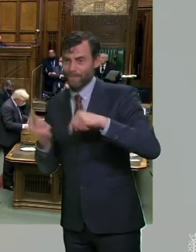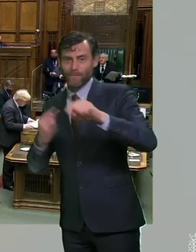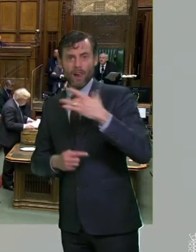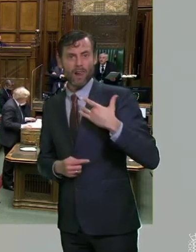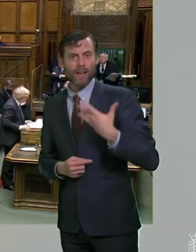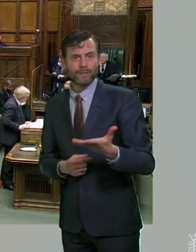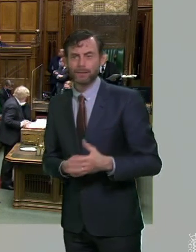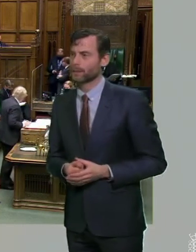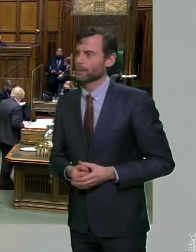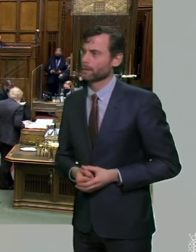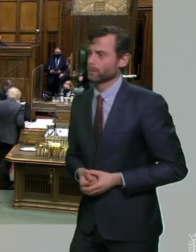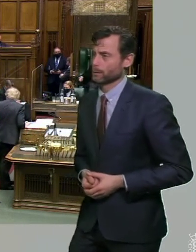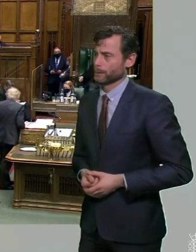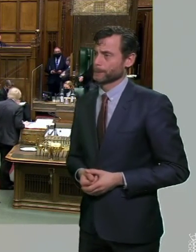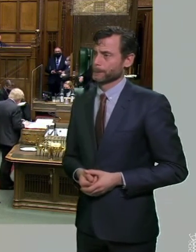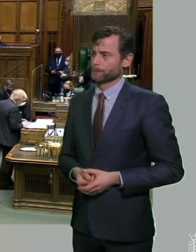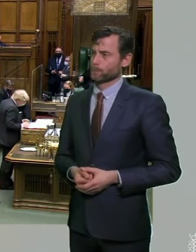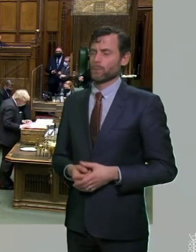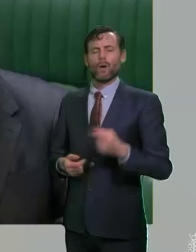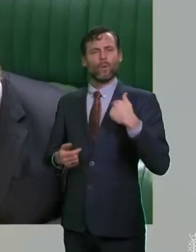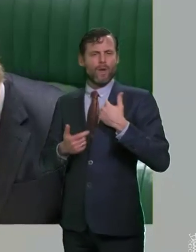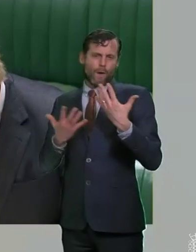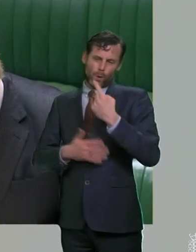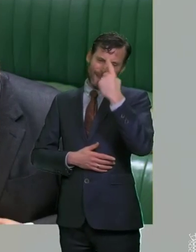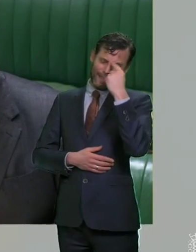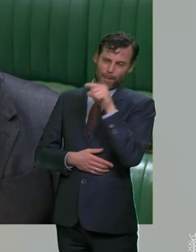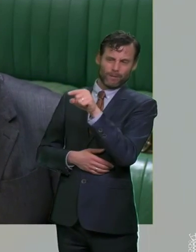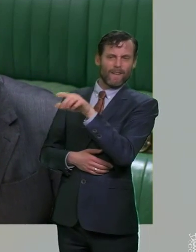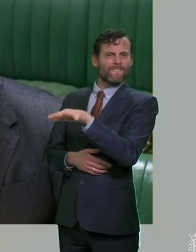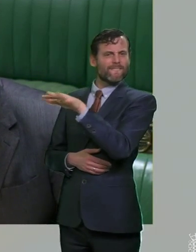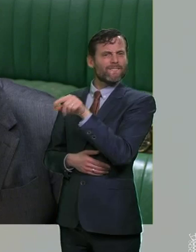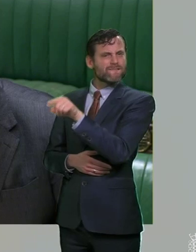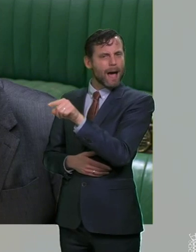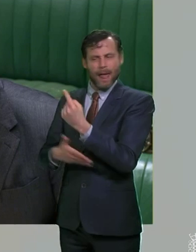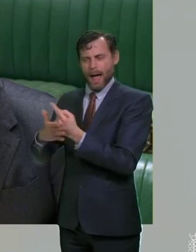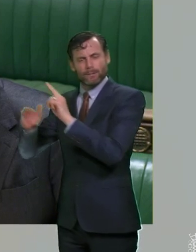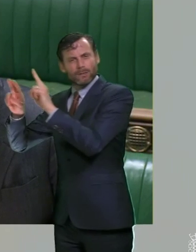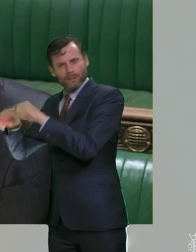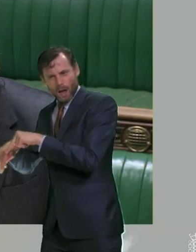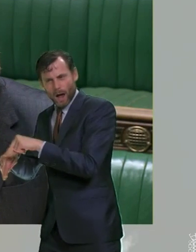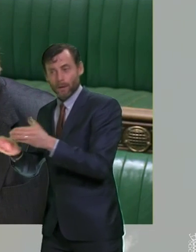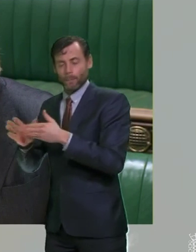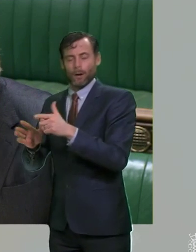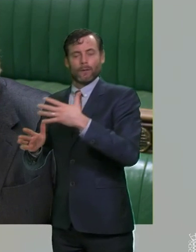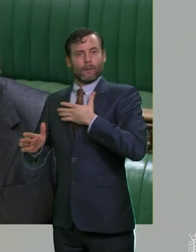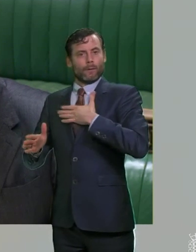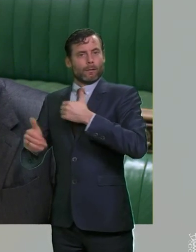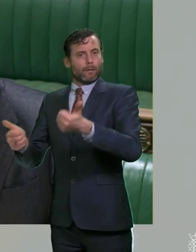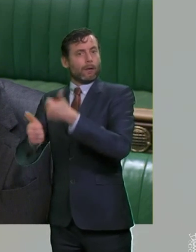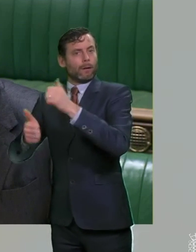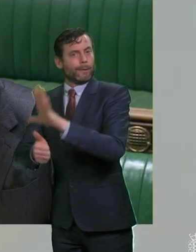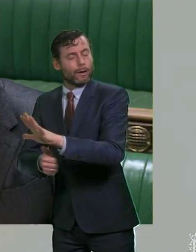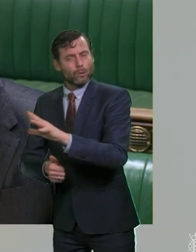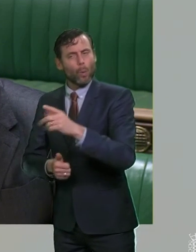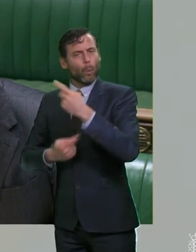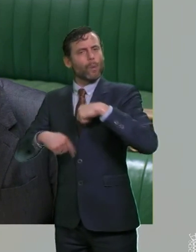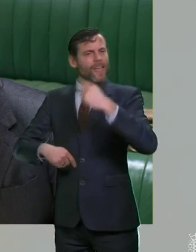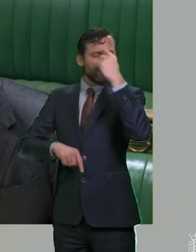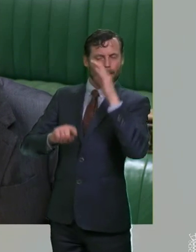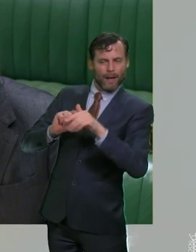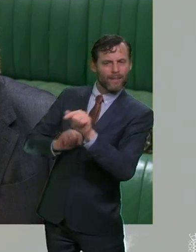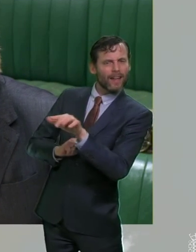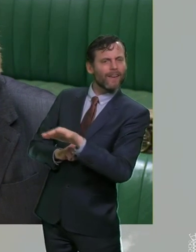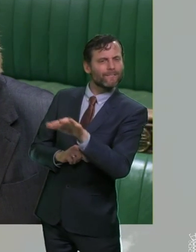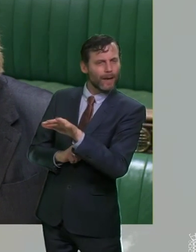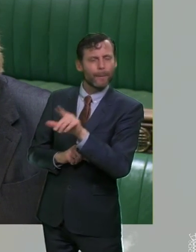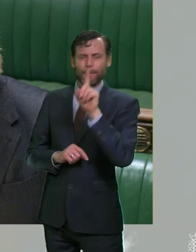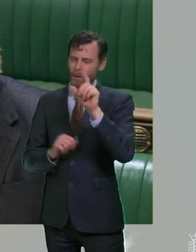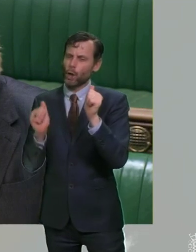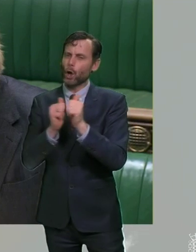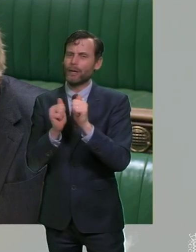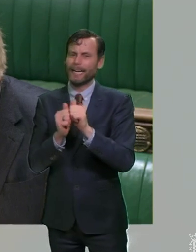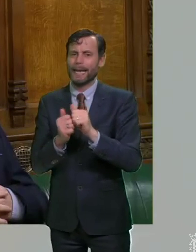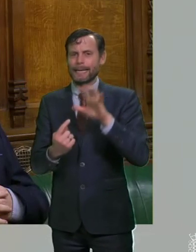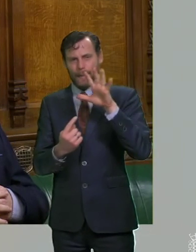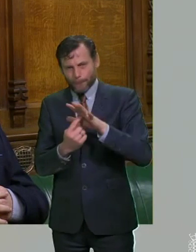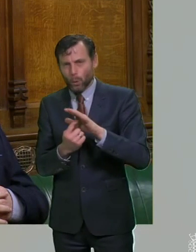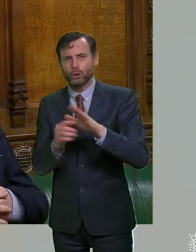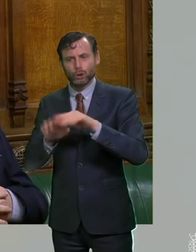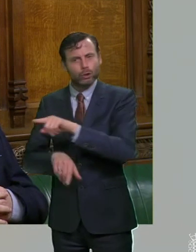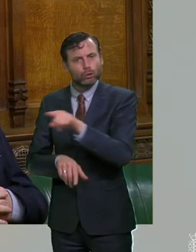The sympathies of the whole House will be with my honourable Friend’s constituents and their family and friends, and I agree very much about the importance of learning CPR.